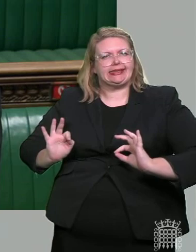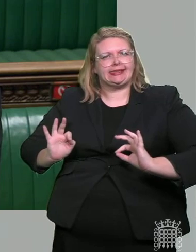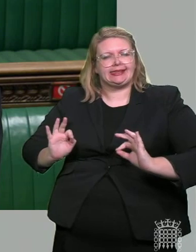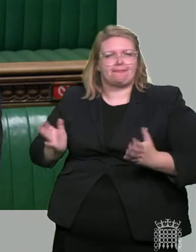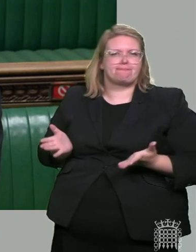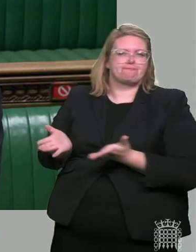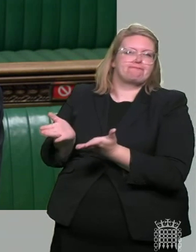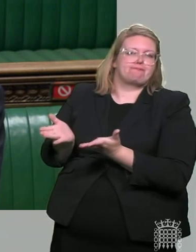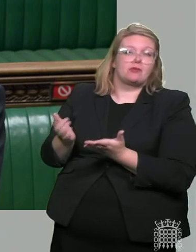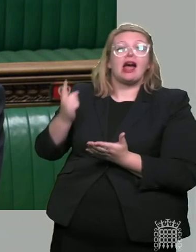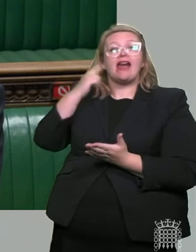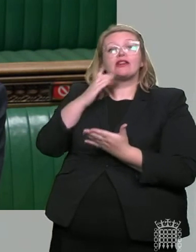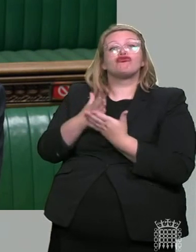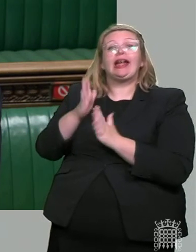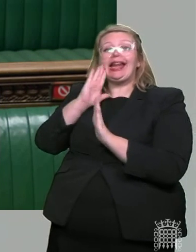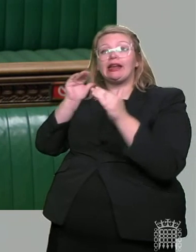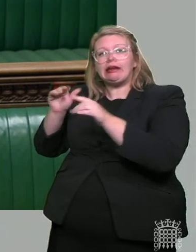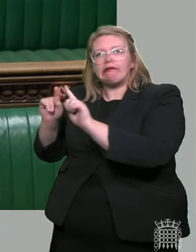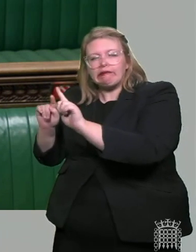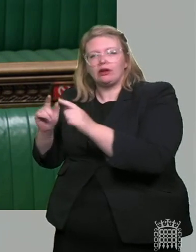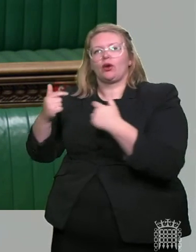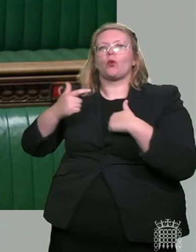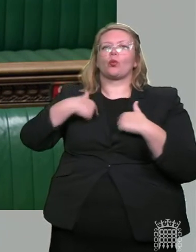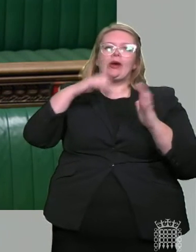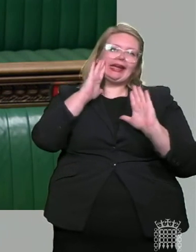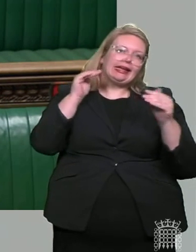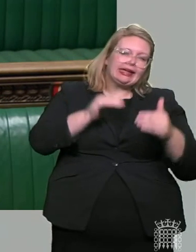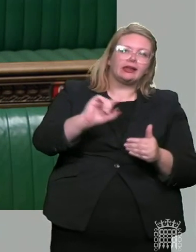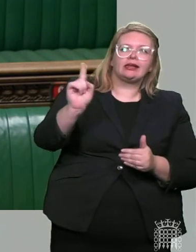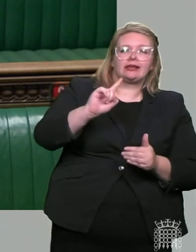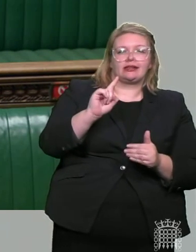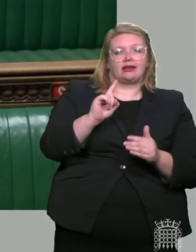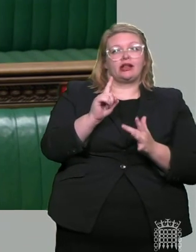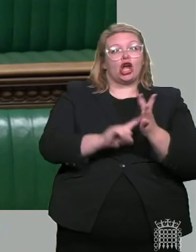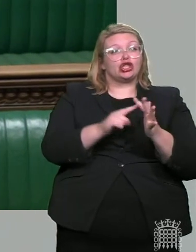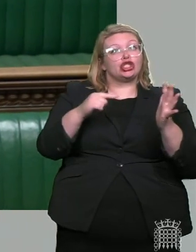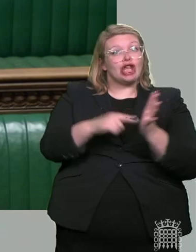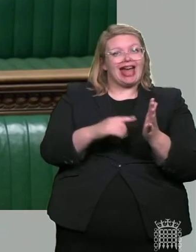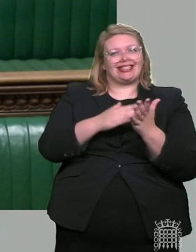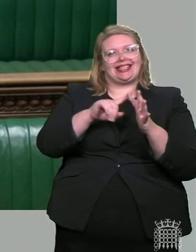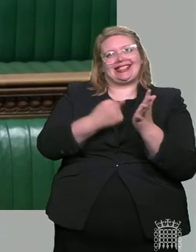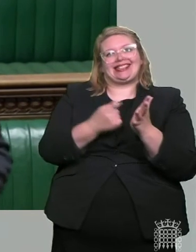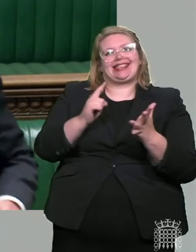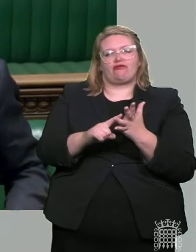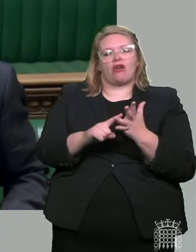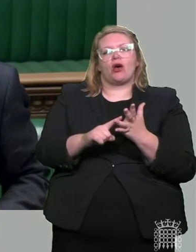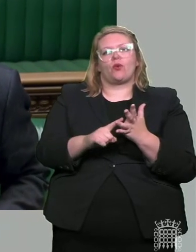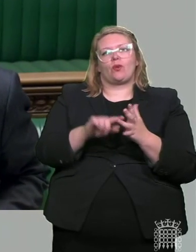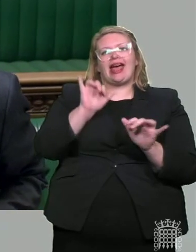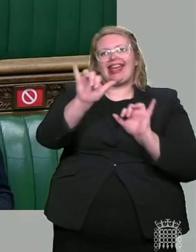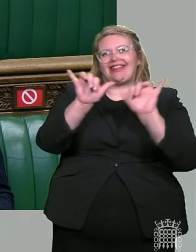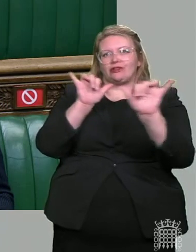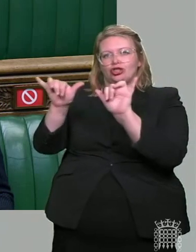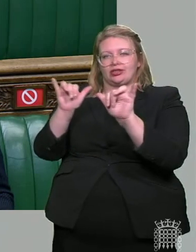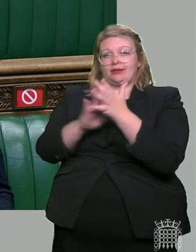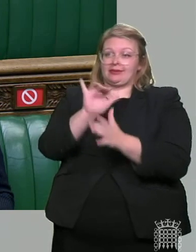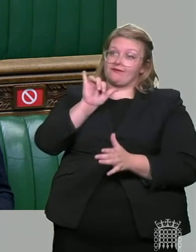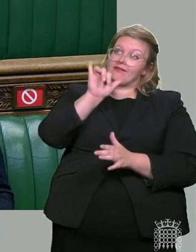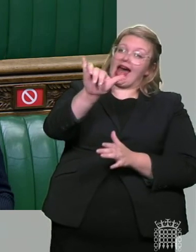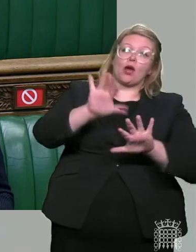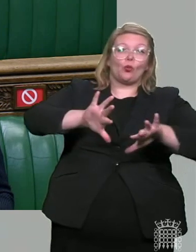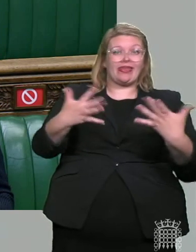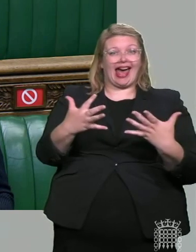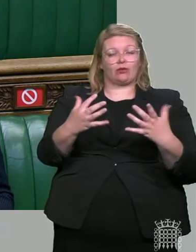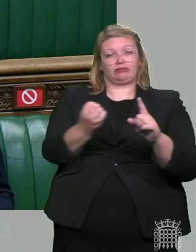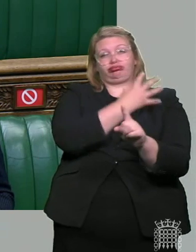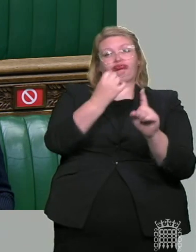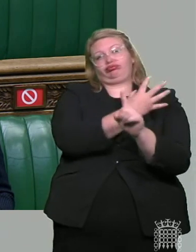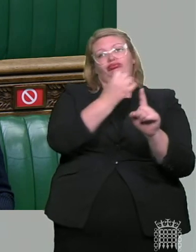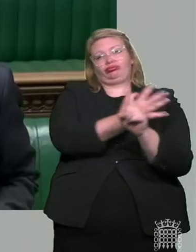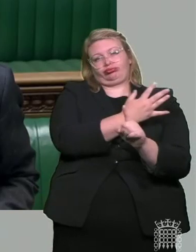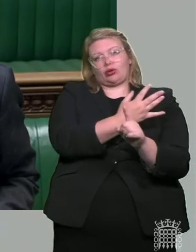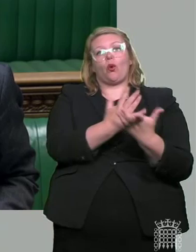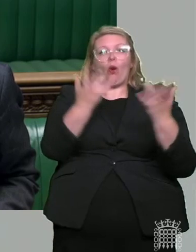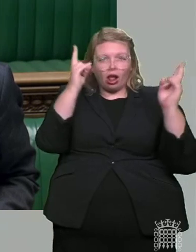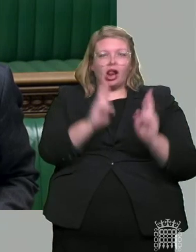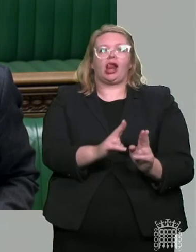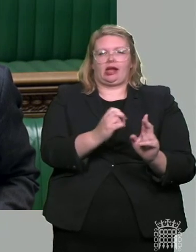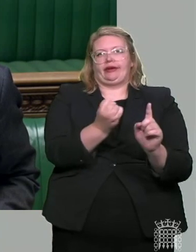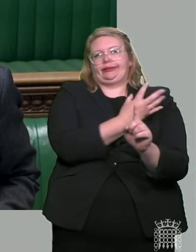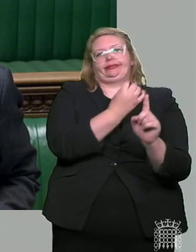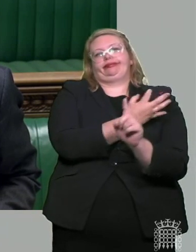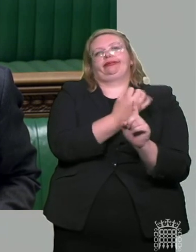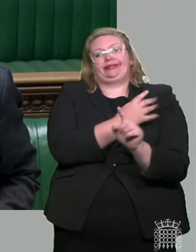I think what we should look at instead, and what we are looking at, is the prospect of jet-zero aviation and flying without emissions, or with far lower carbon emissions.